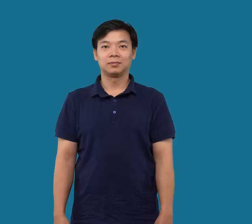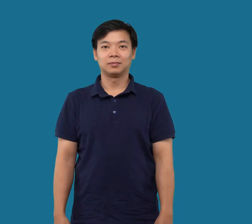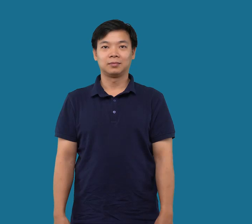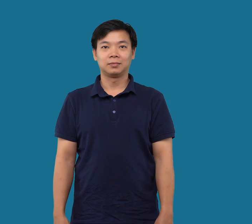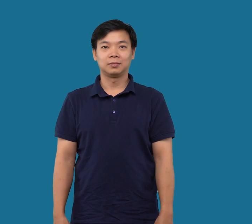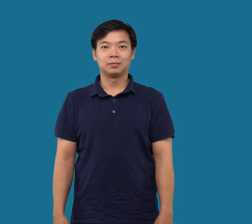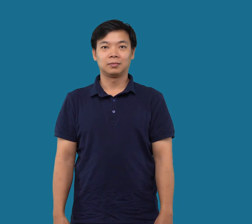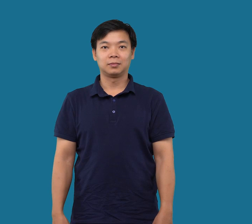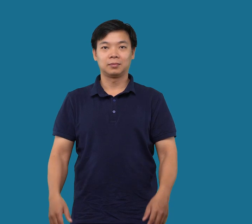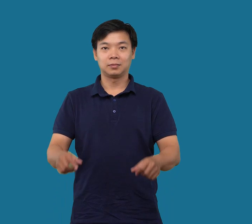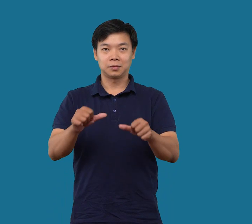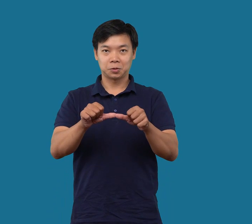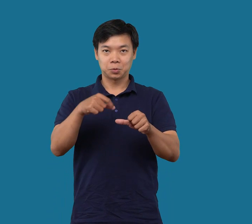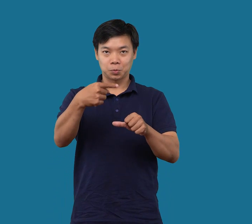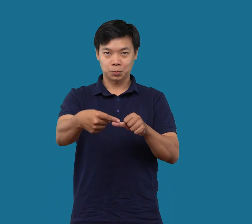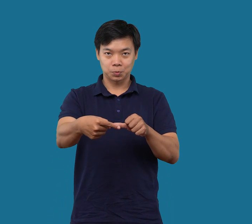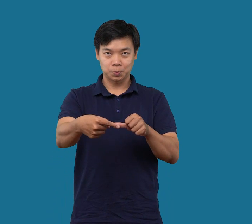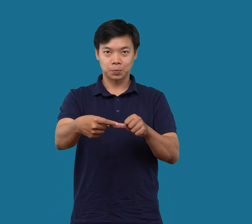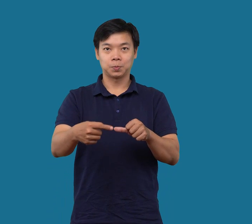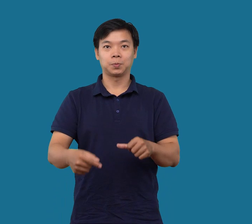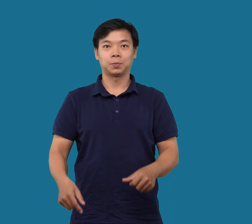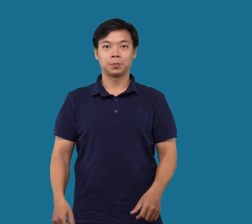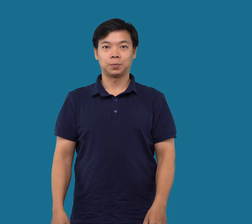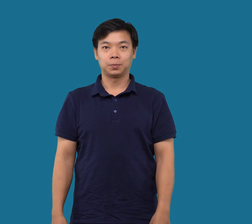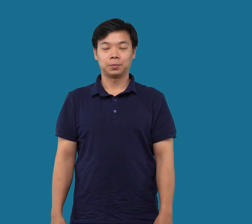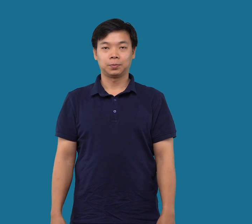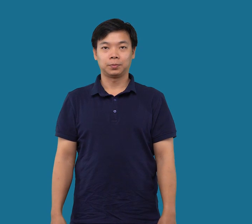hiệu (Toán học)